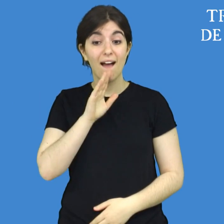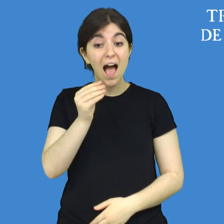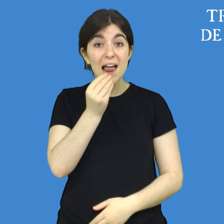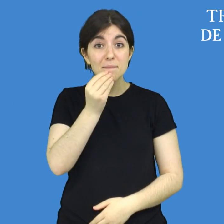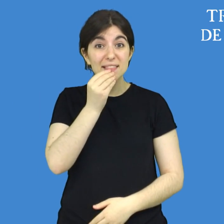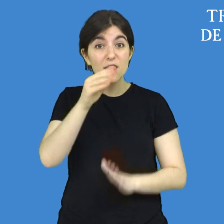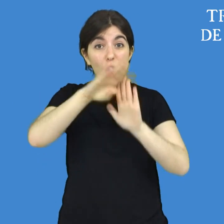comer